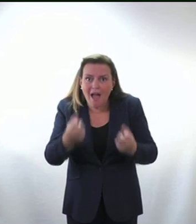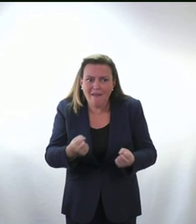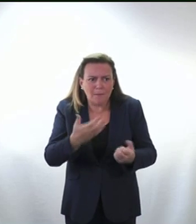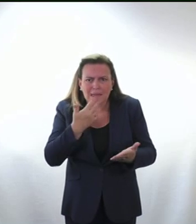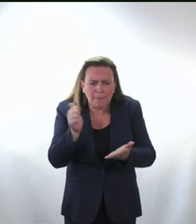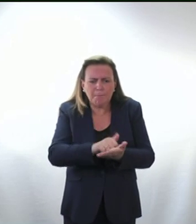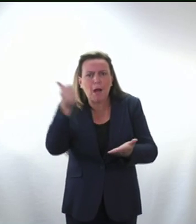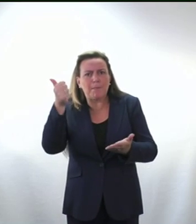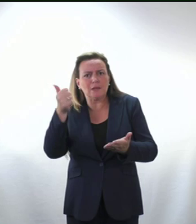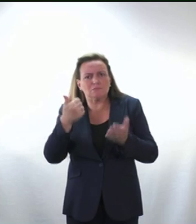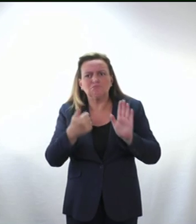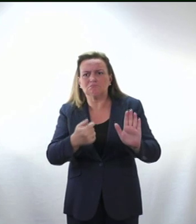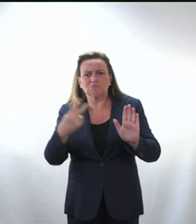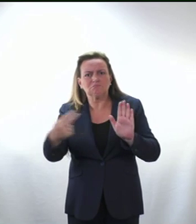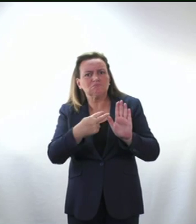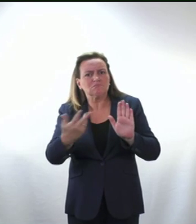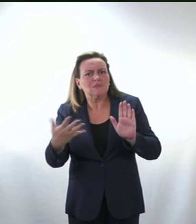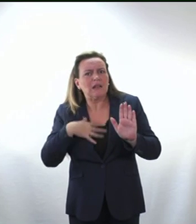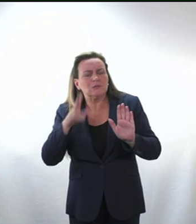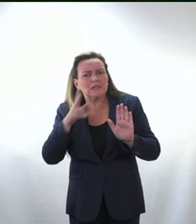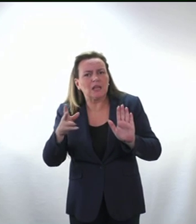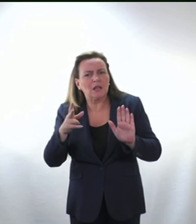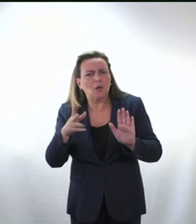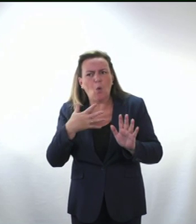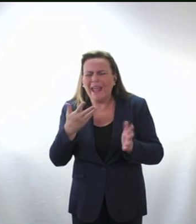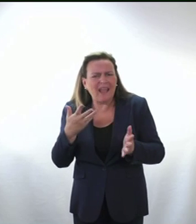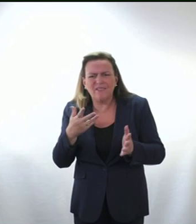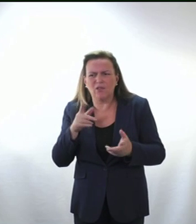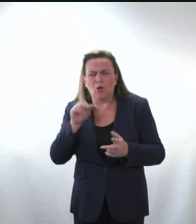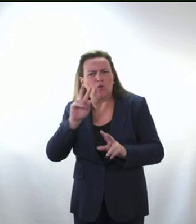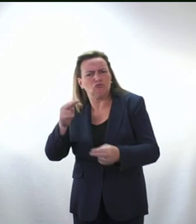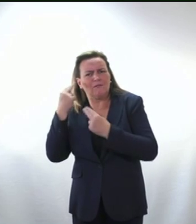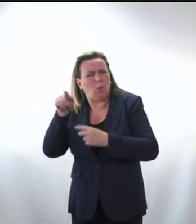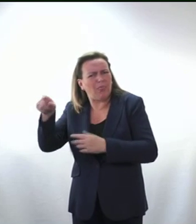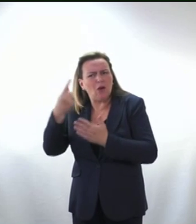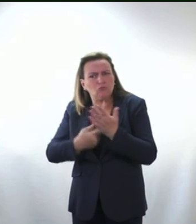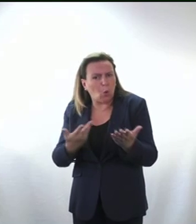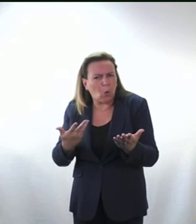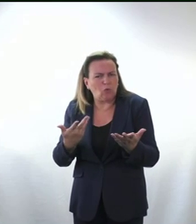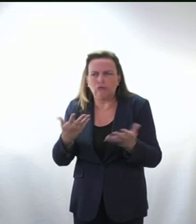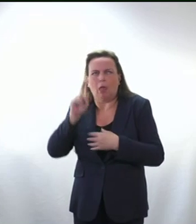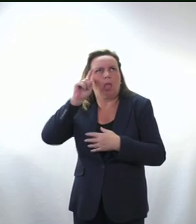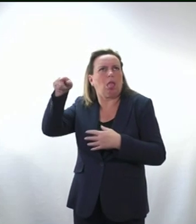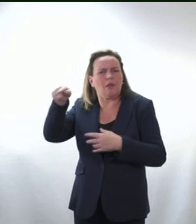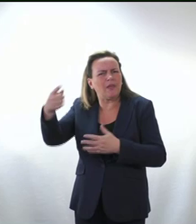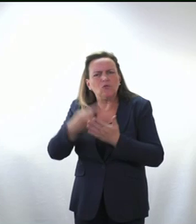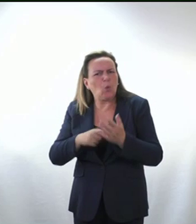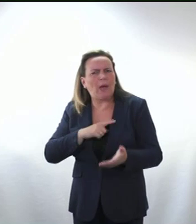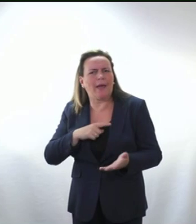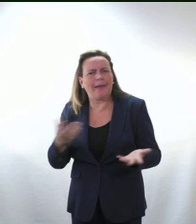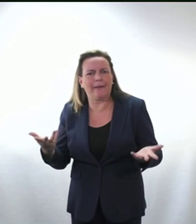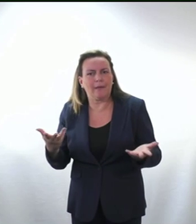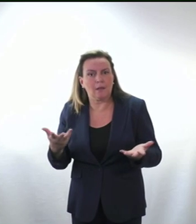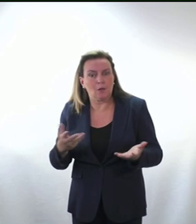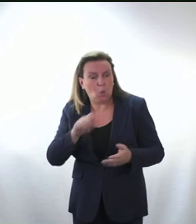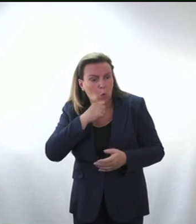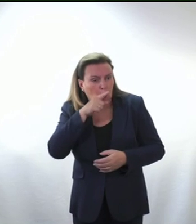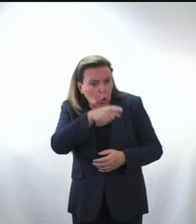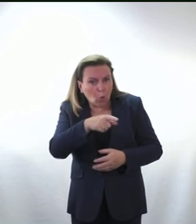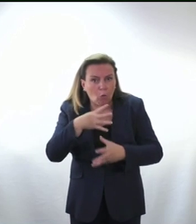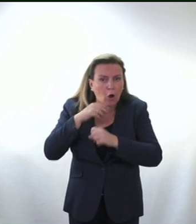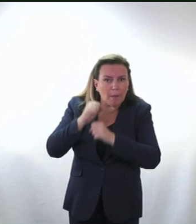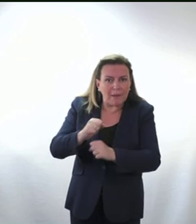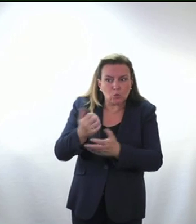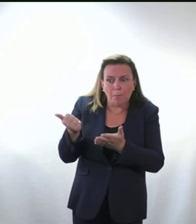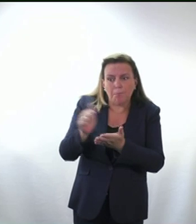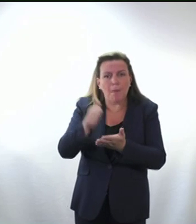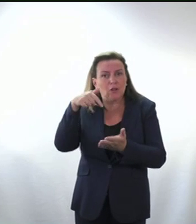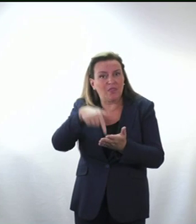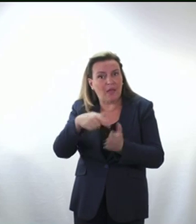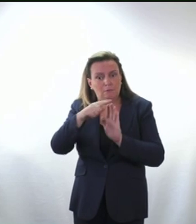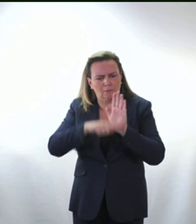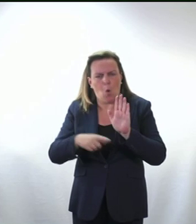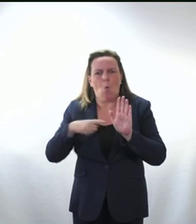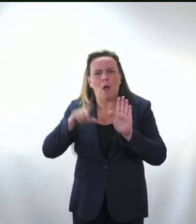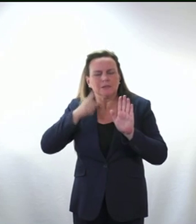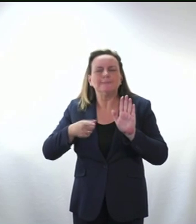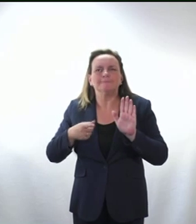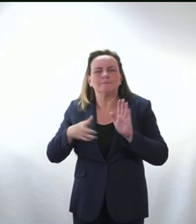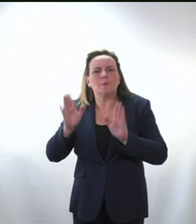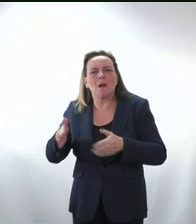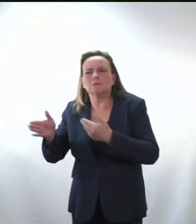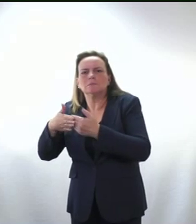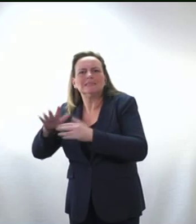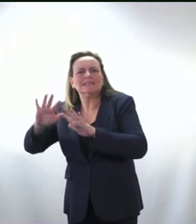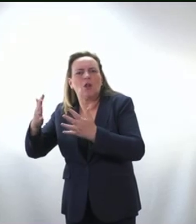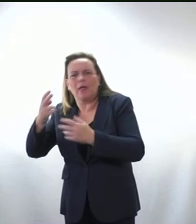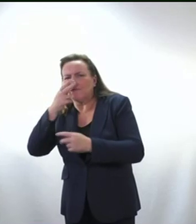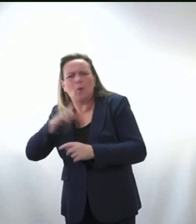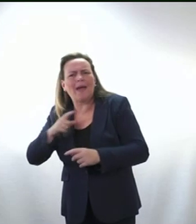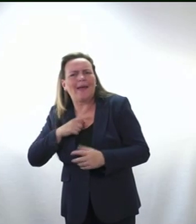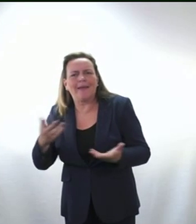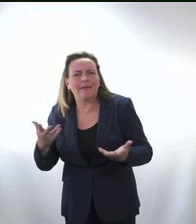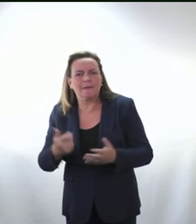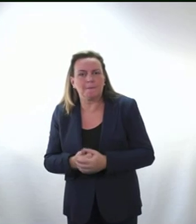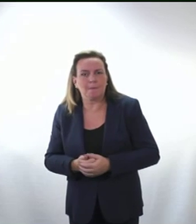If not, why do the Government not review the rule? Will the Prime Minister commit to publishing the scientific basis for the 10 pm rule before this House votes on it next Monday?